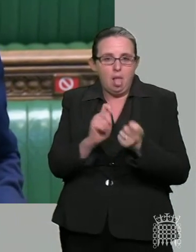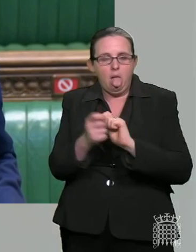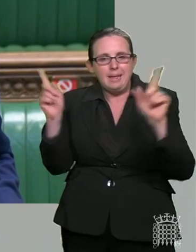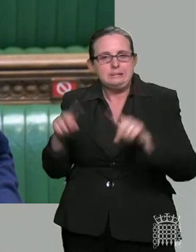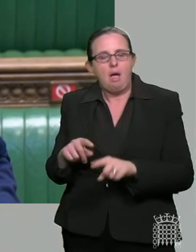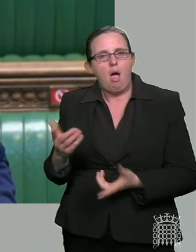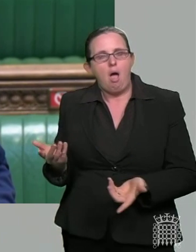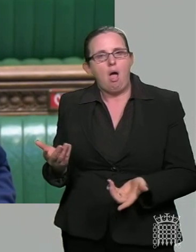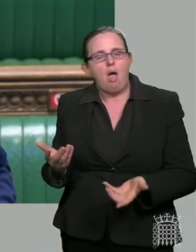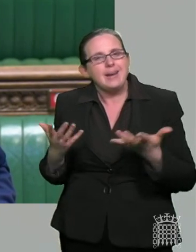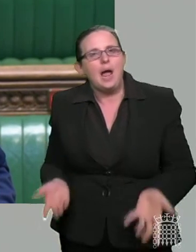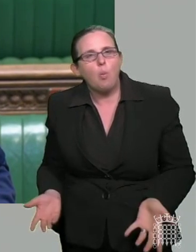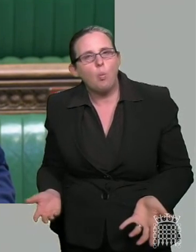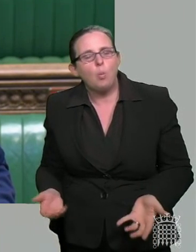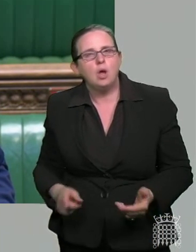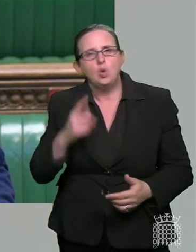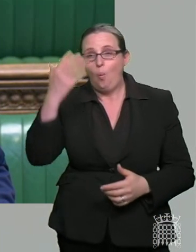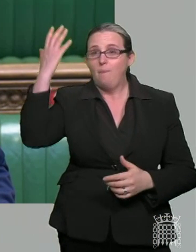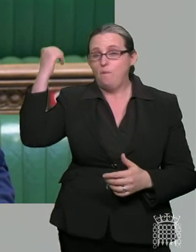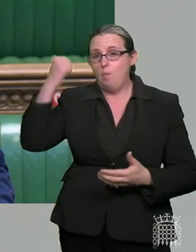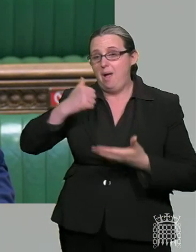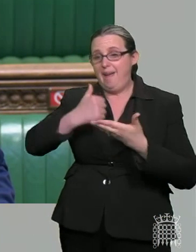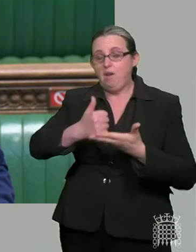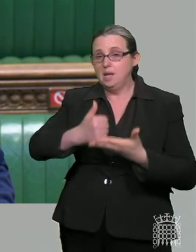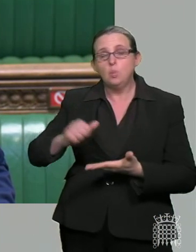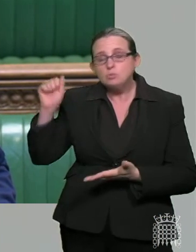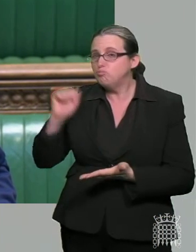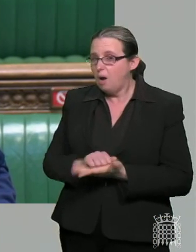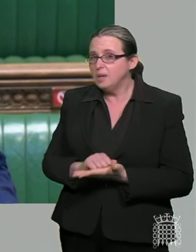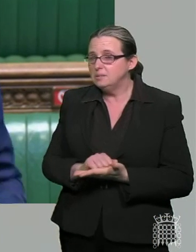The Prime Minister’s former adviser had this one right.